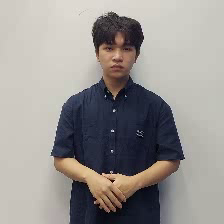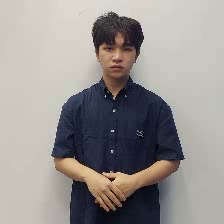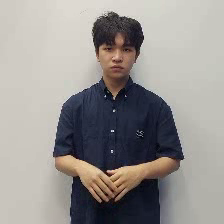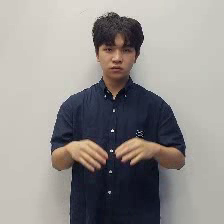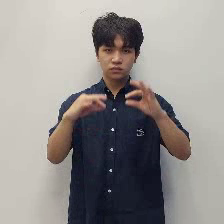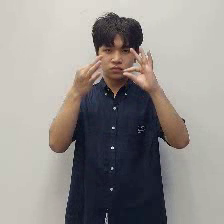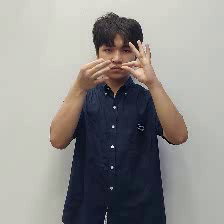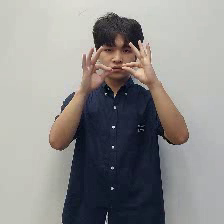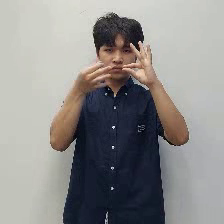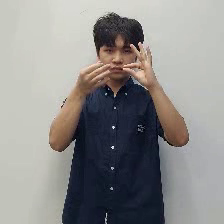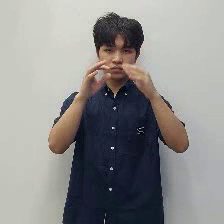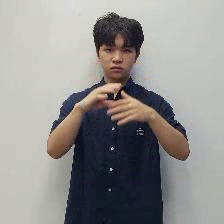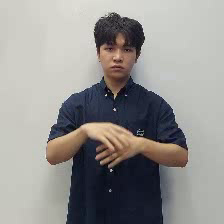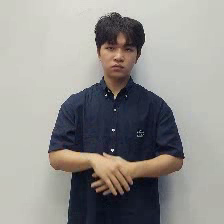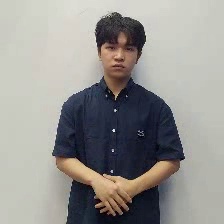Rau